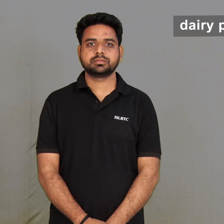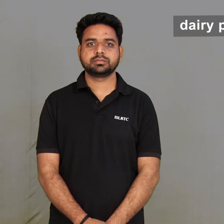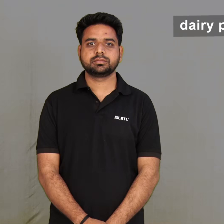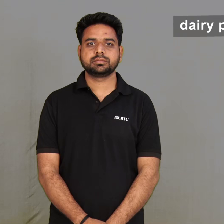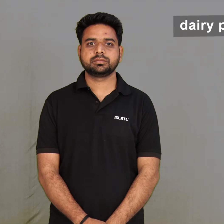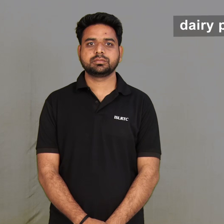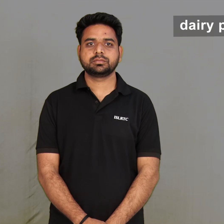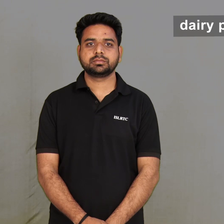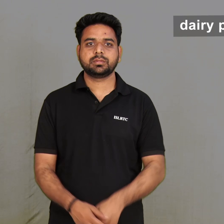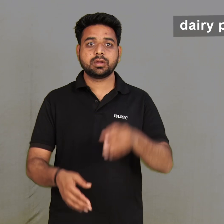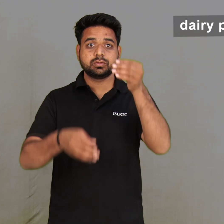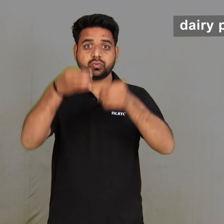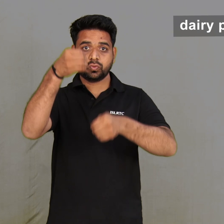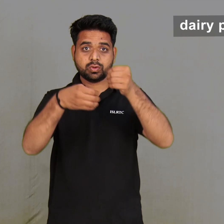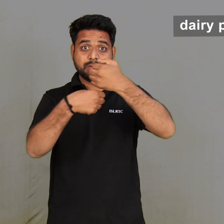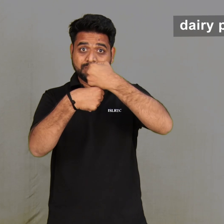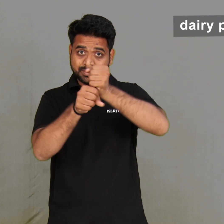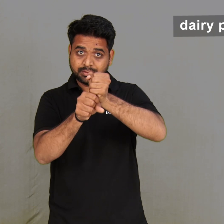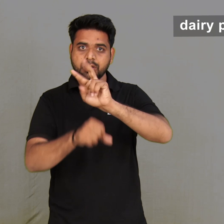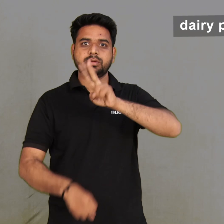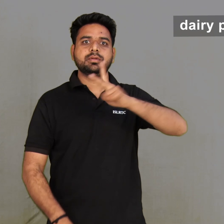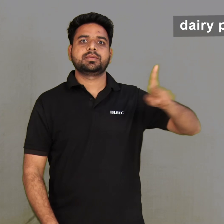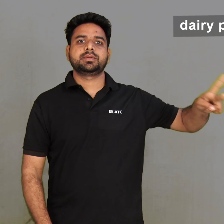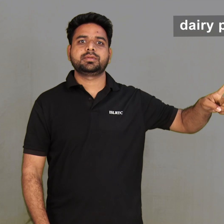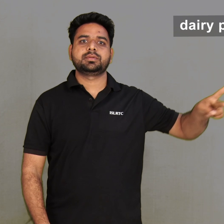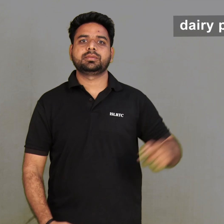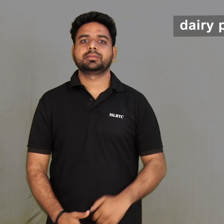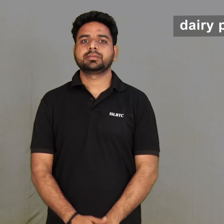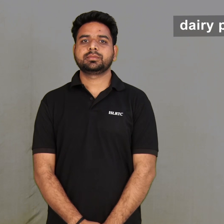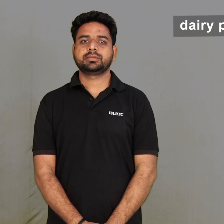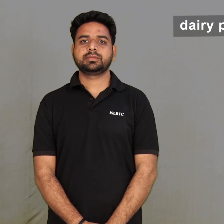Dairy Products